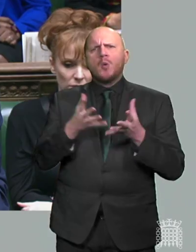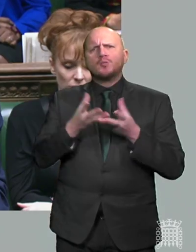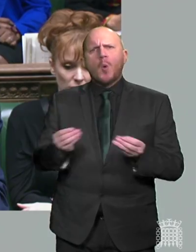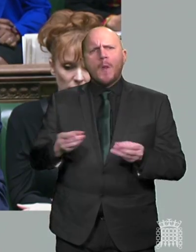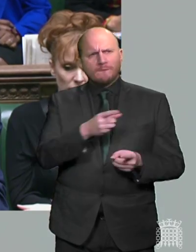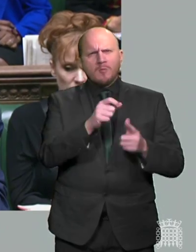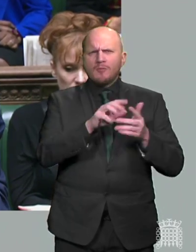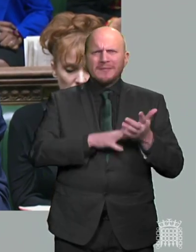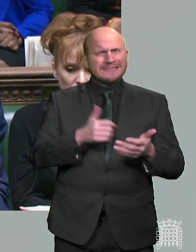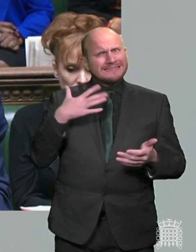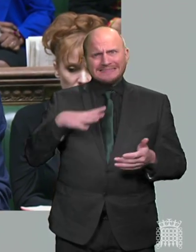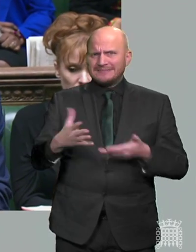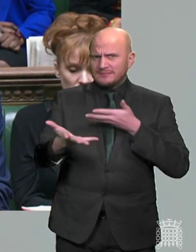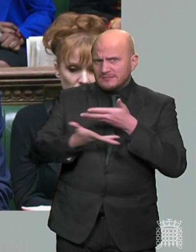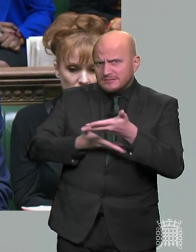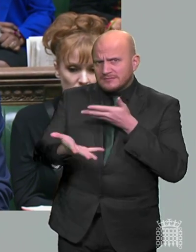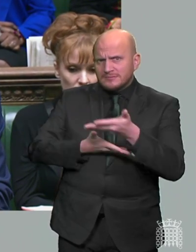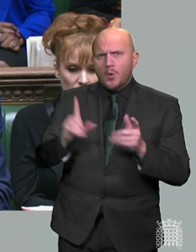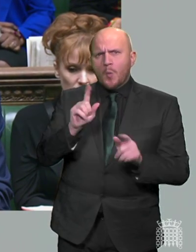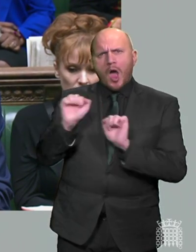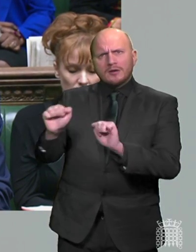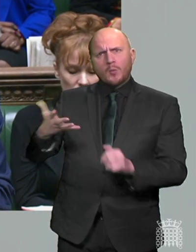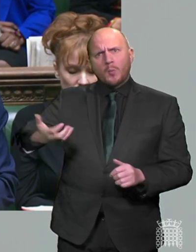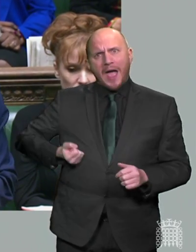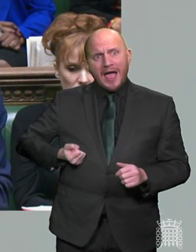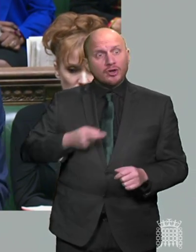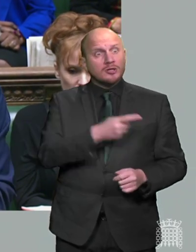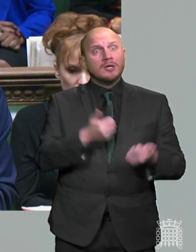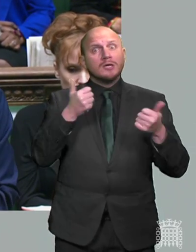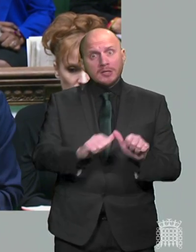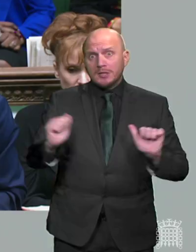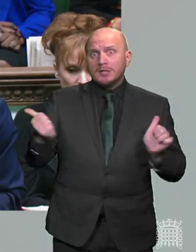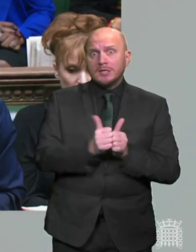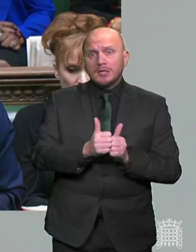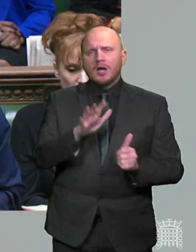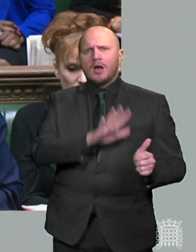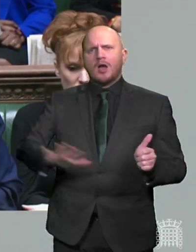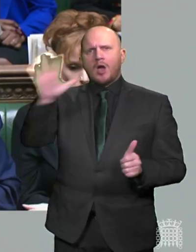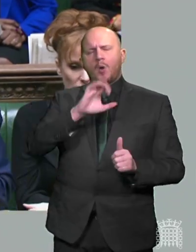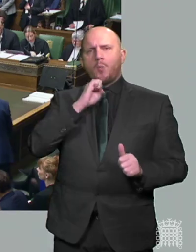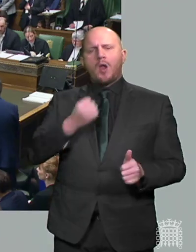If he did, the whole country would breathe a sigh of relief.